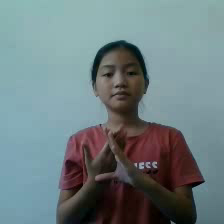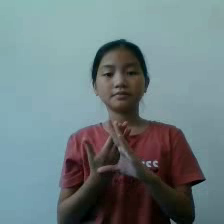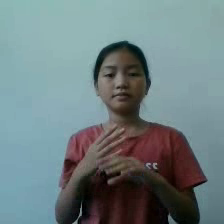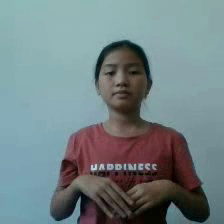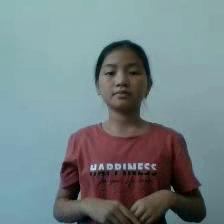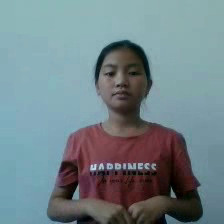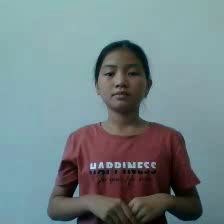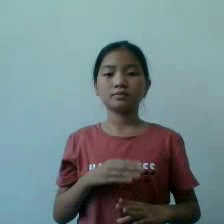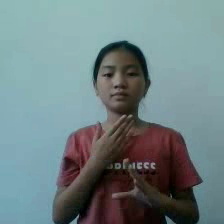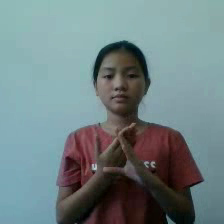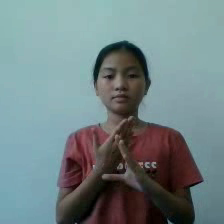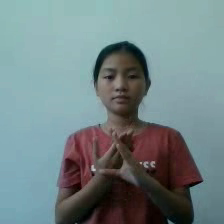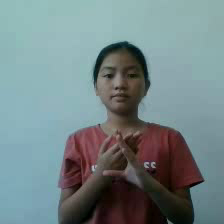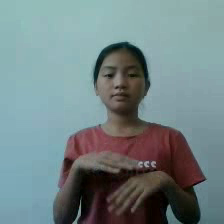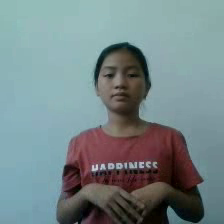Trường học